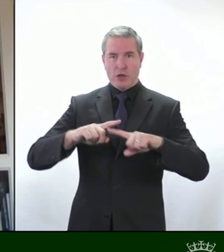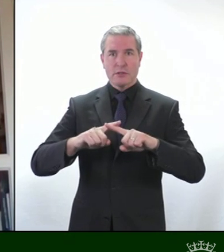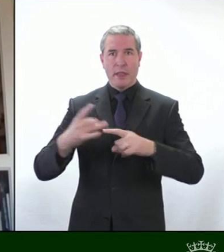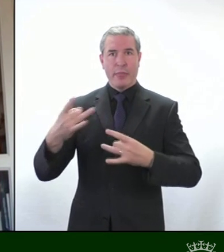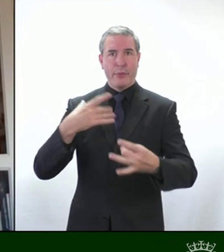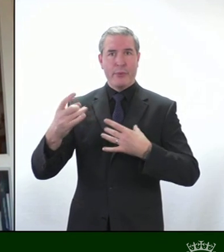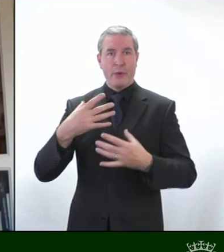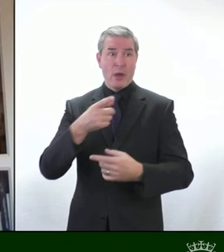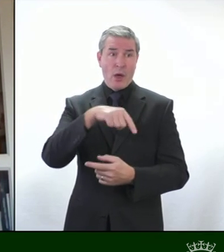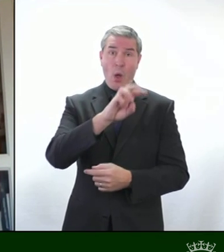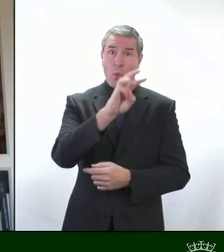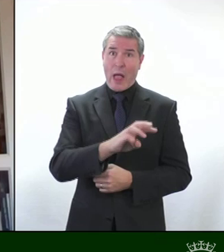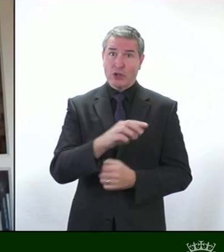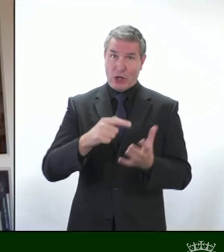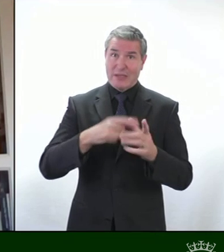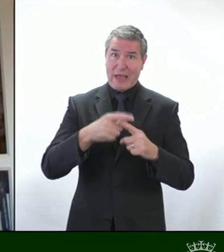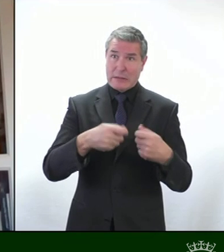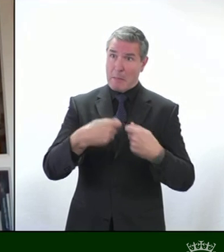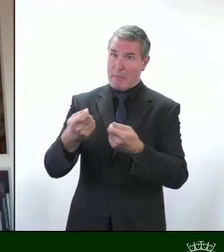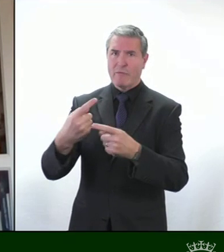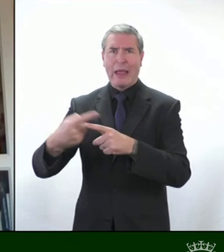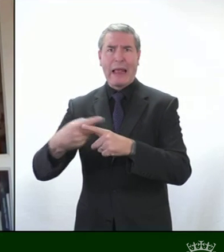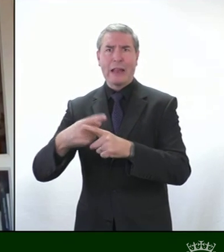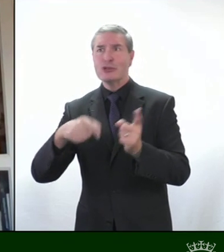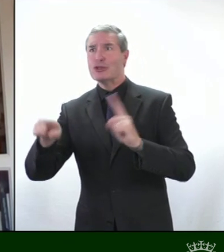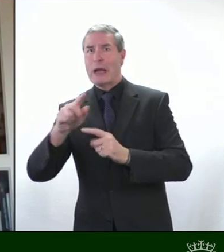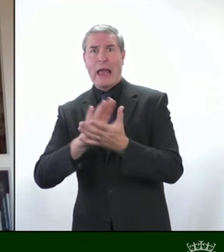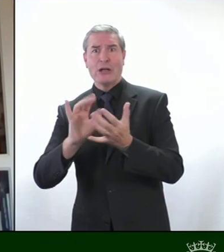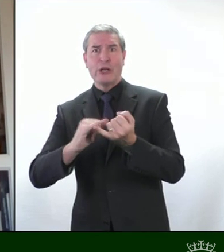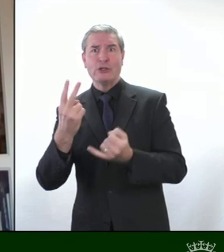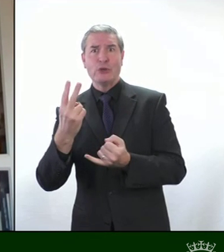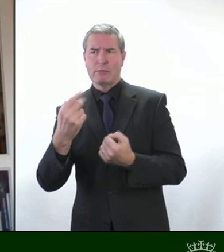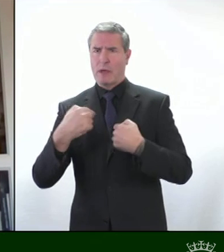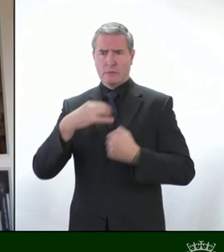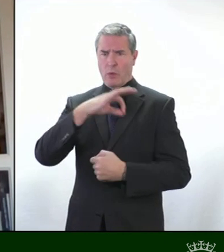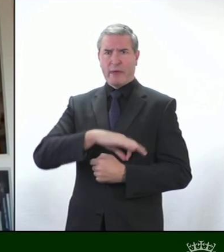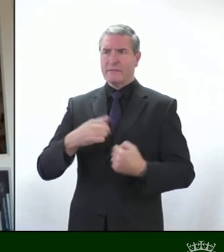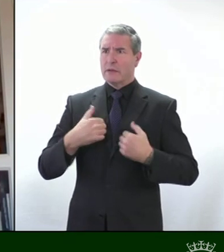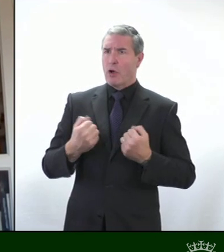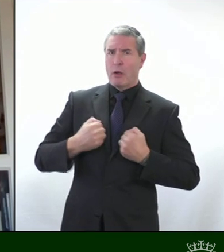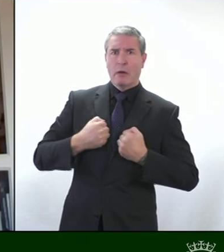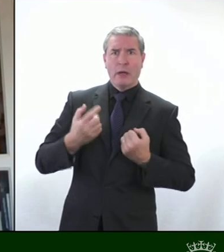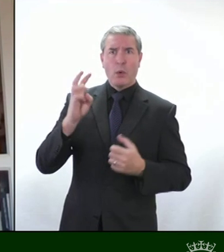Welsh taxpayers are paying for English transport and HS2, but we do not get a fair return.